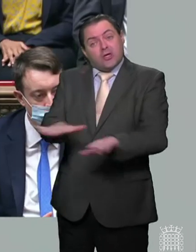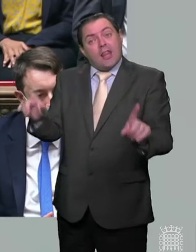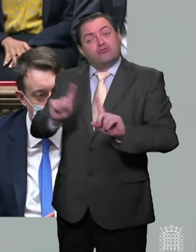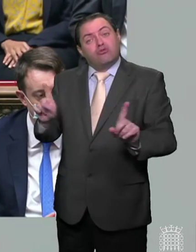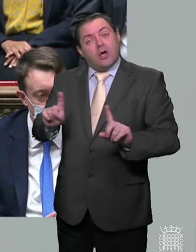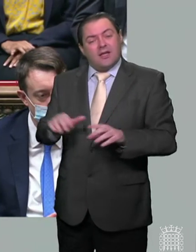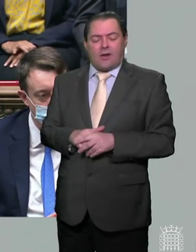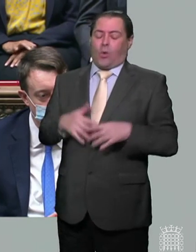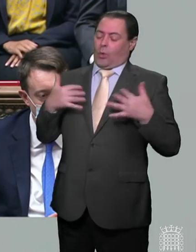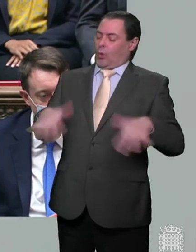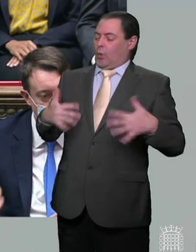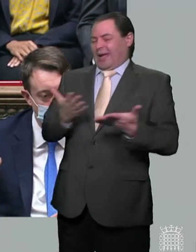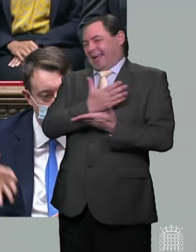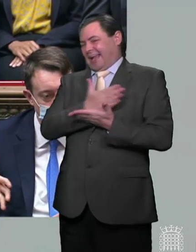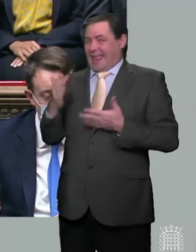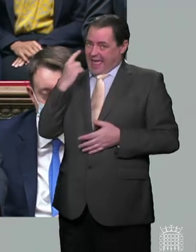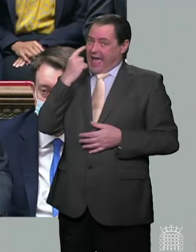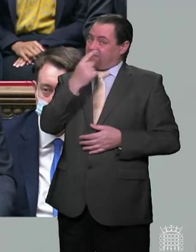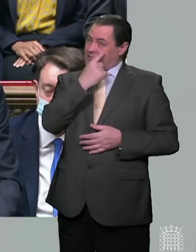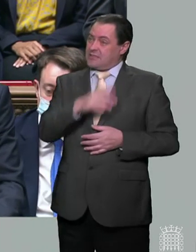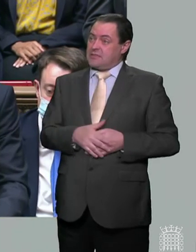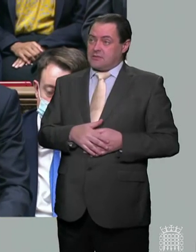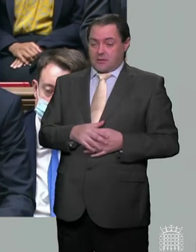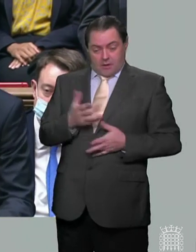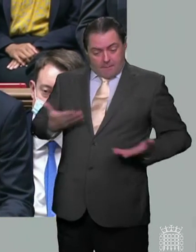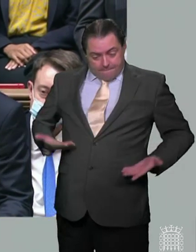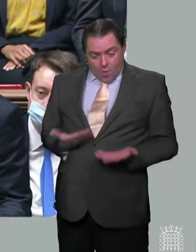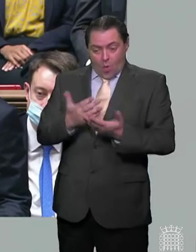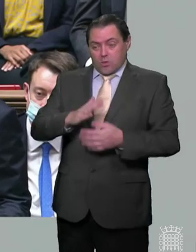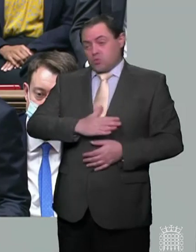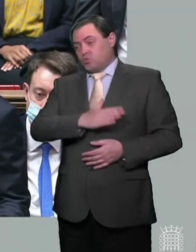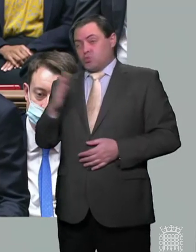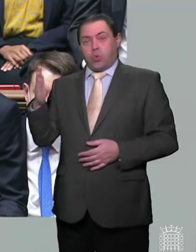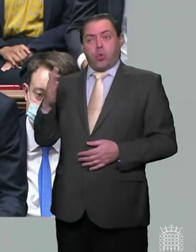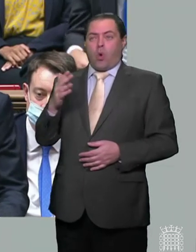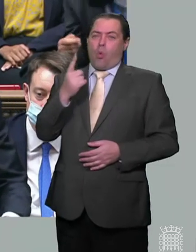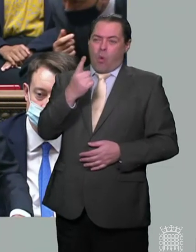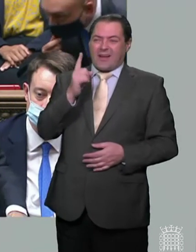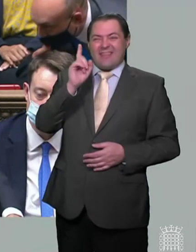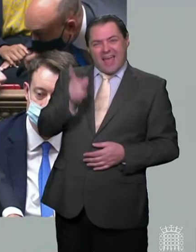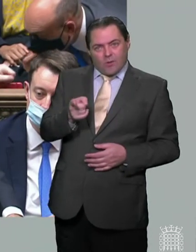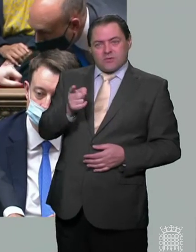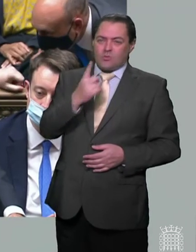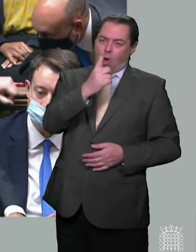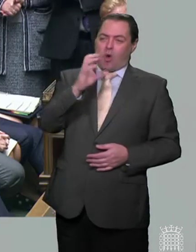The evidence is compelling that the first 1,001 days of a child’s life are the most important.